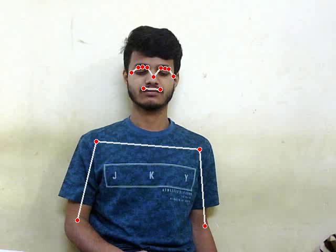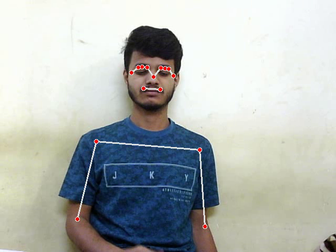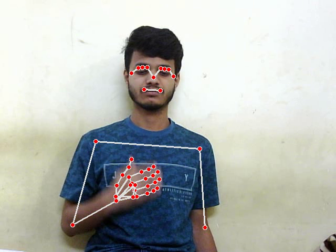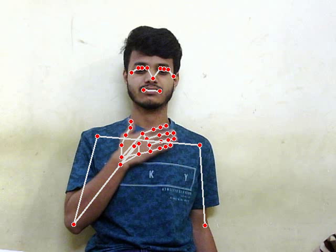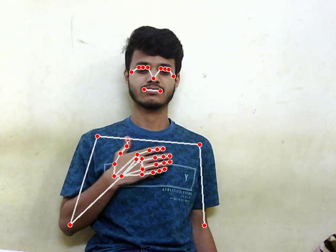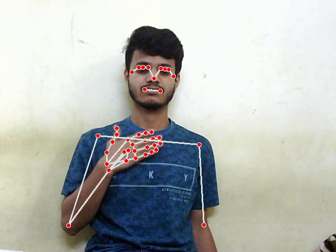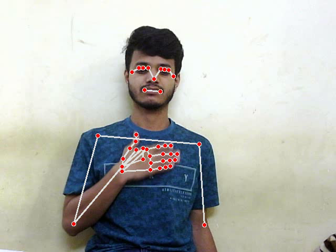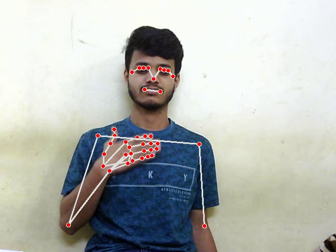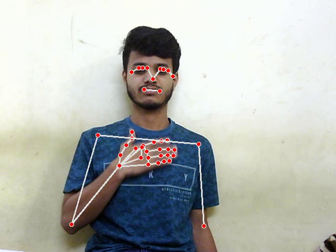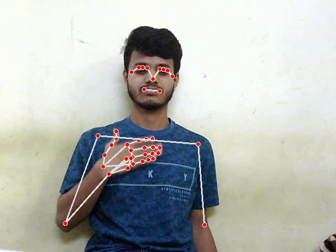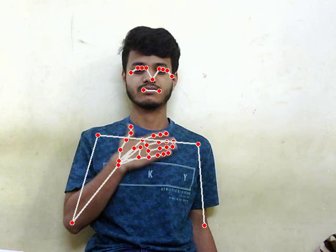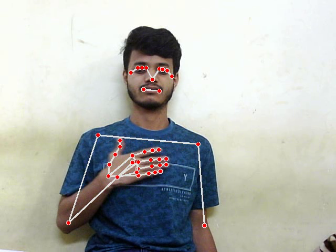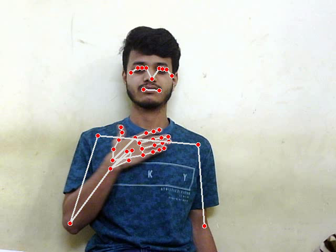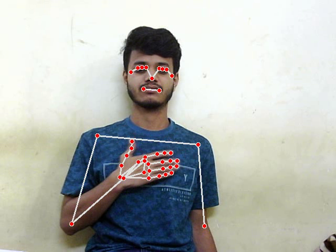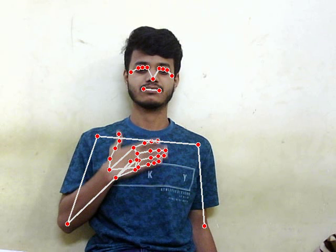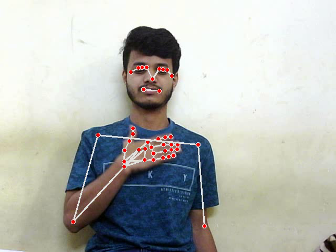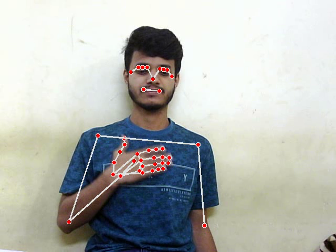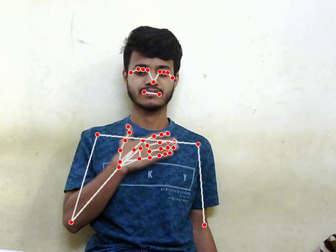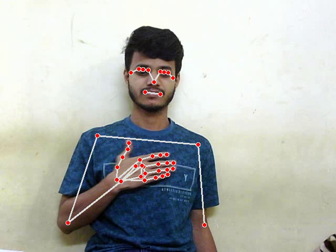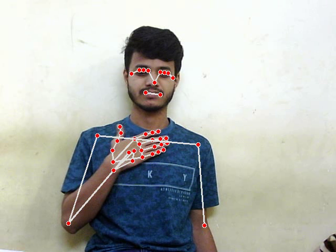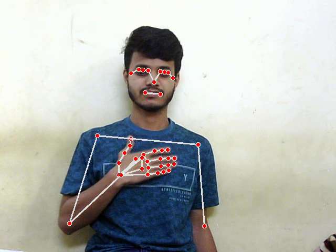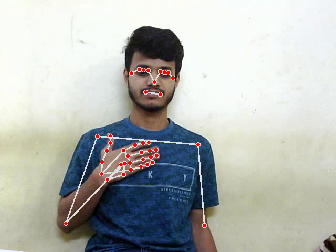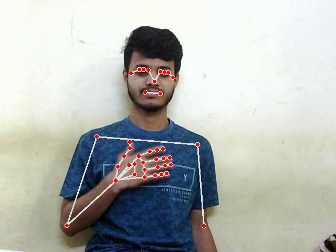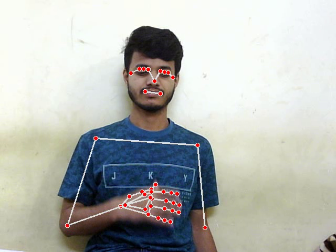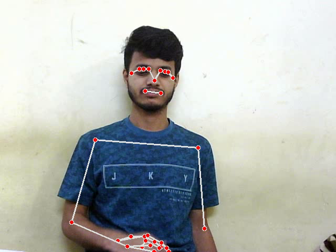please